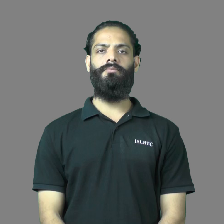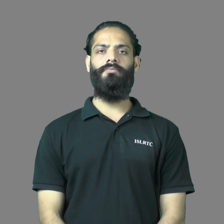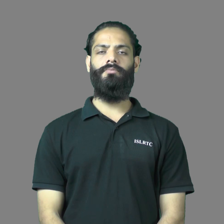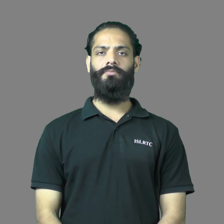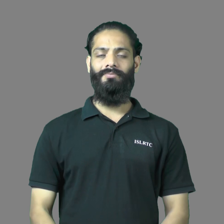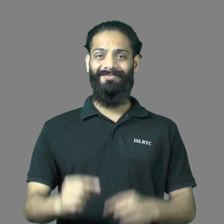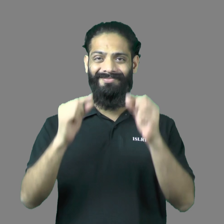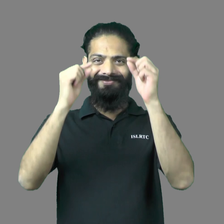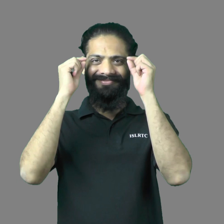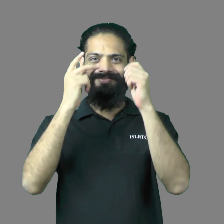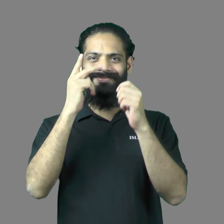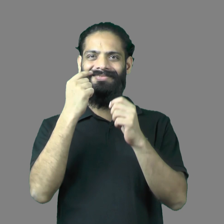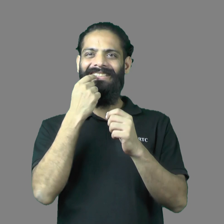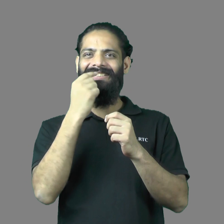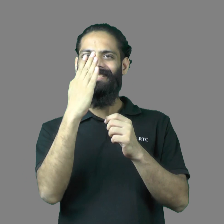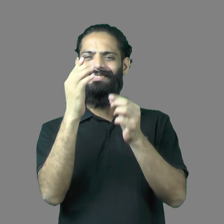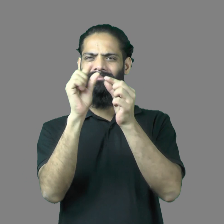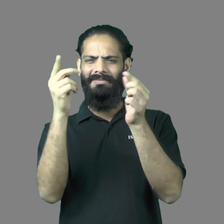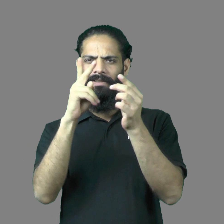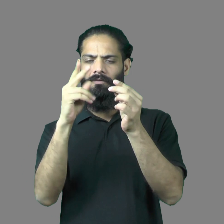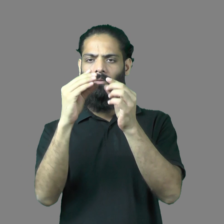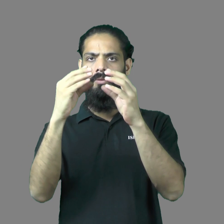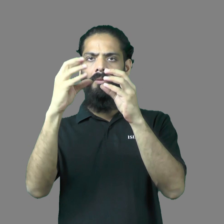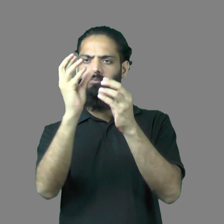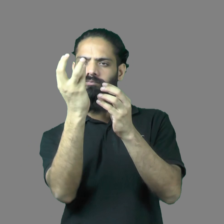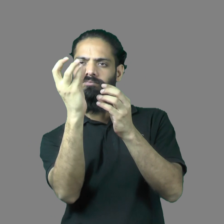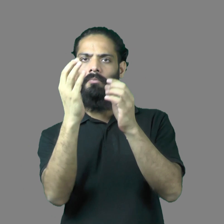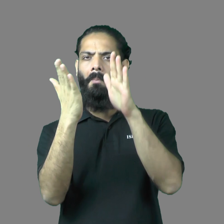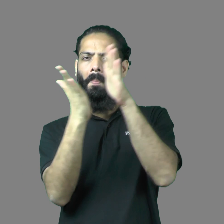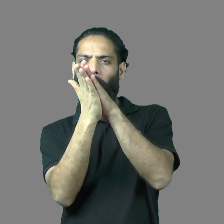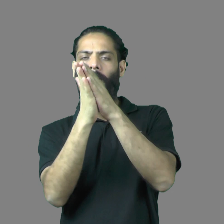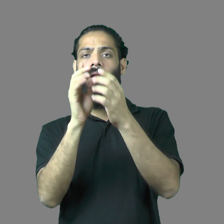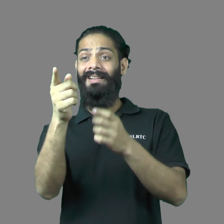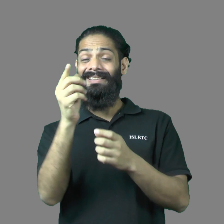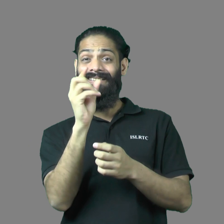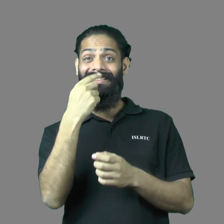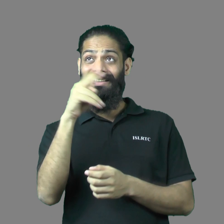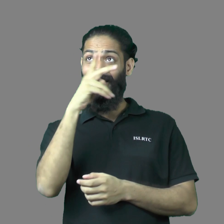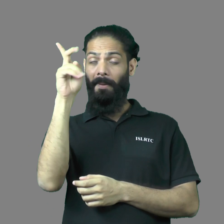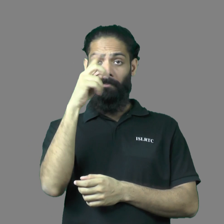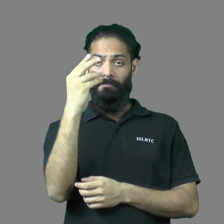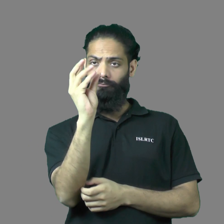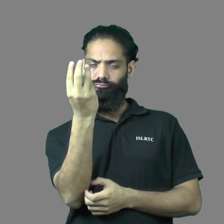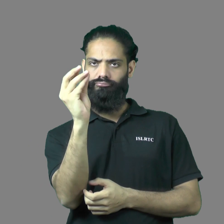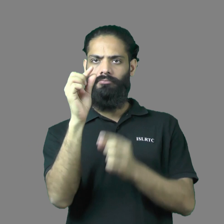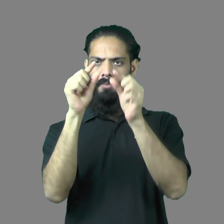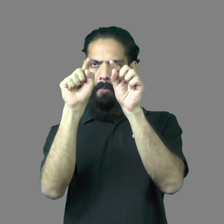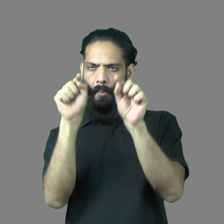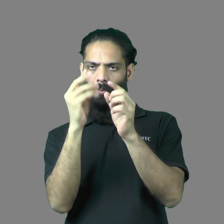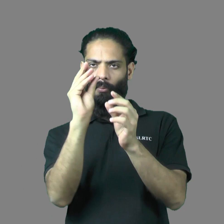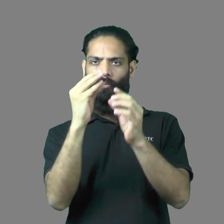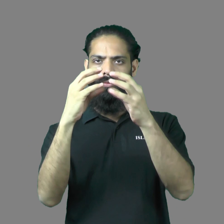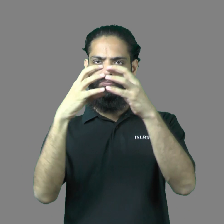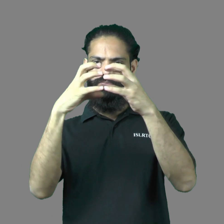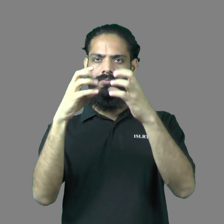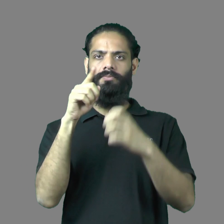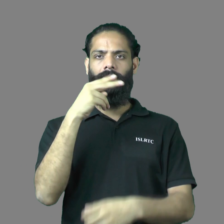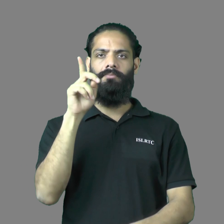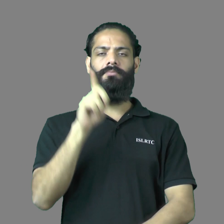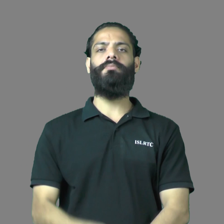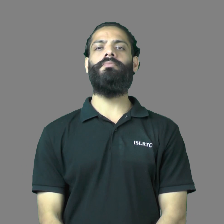Spherical Lenses